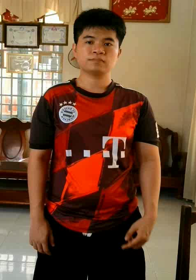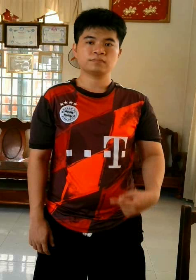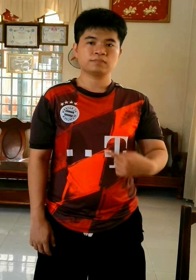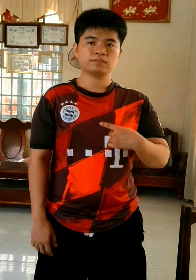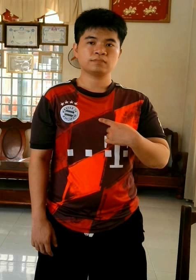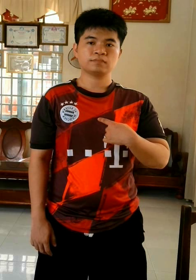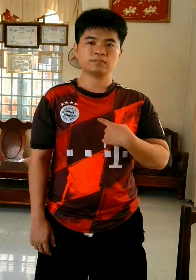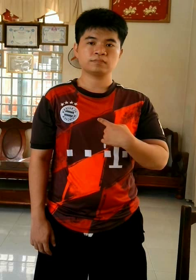toi